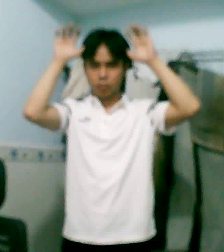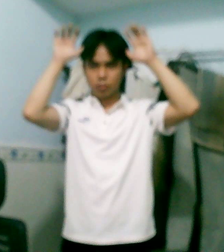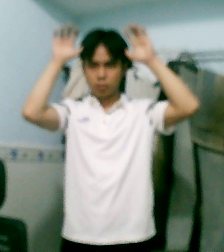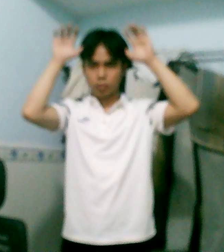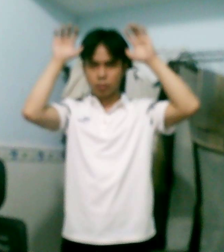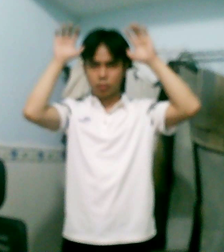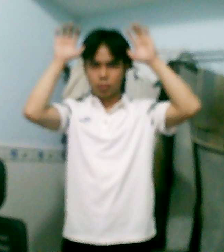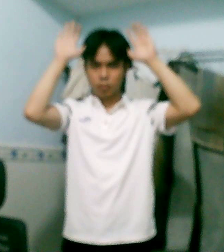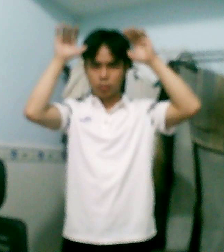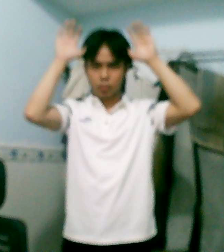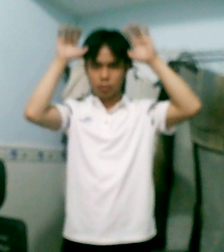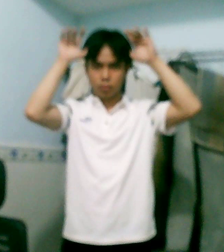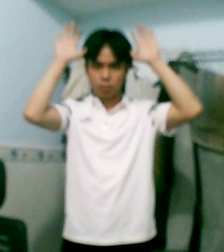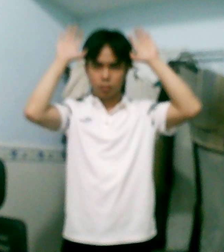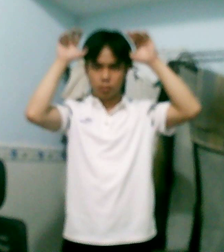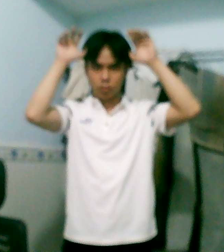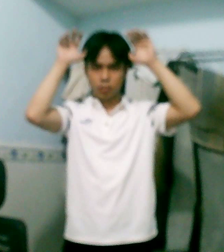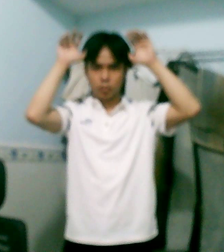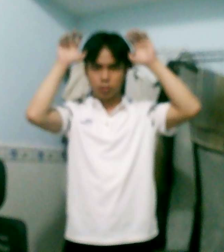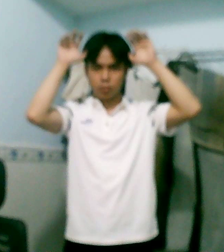cho